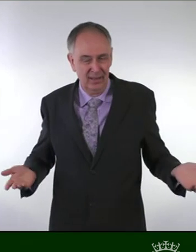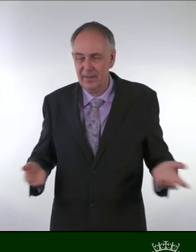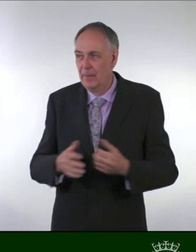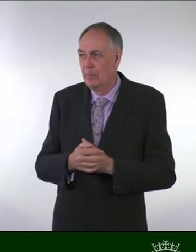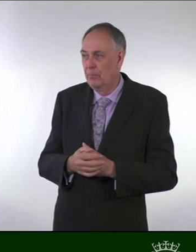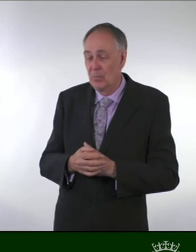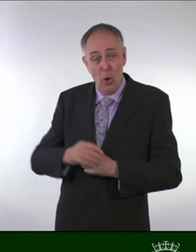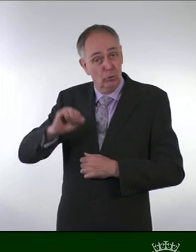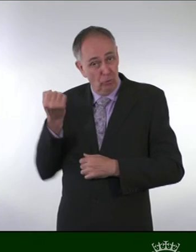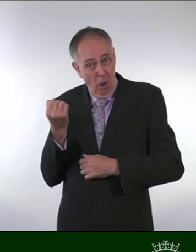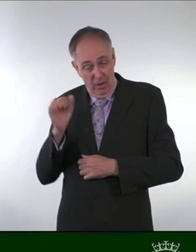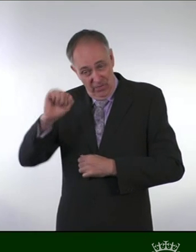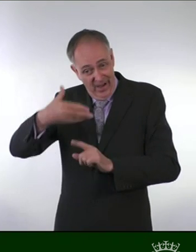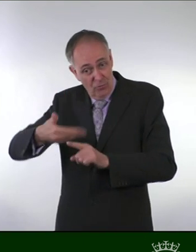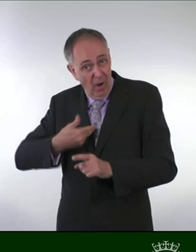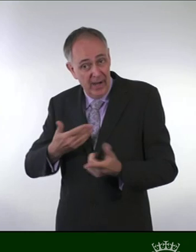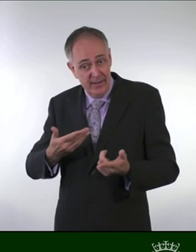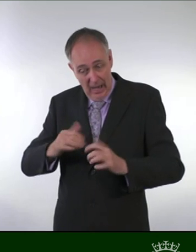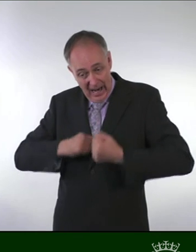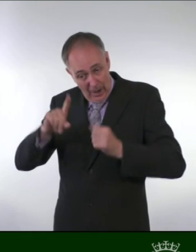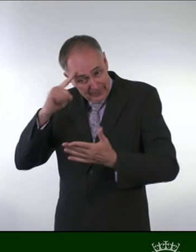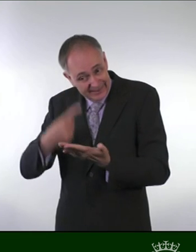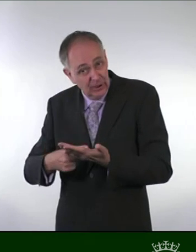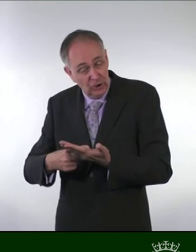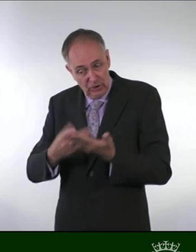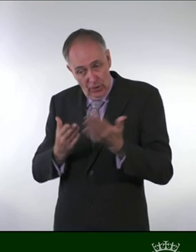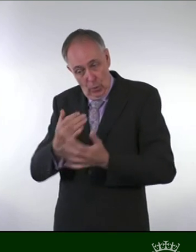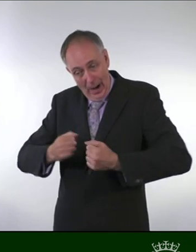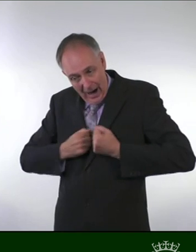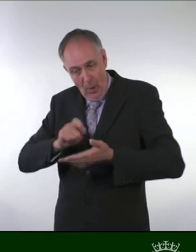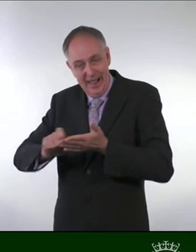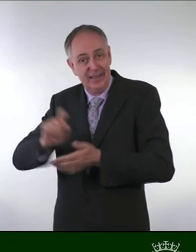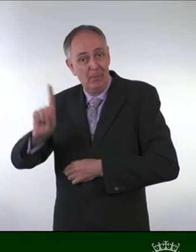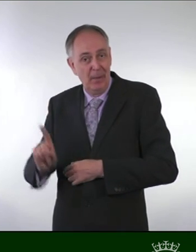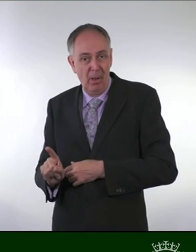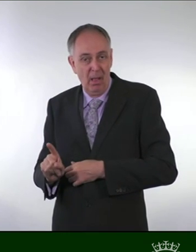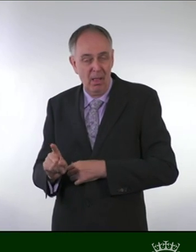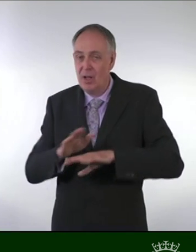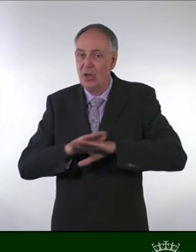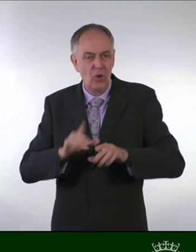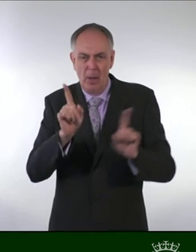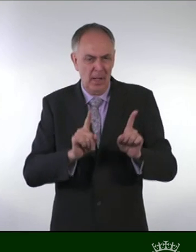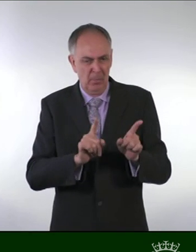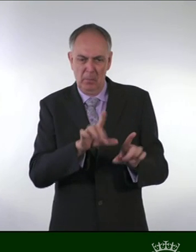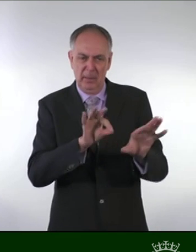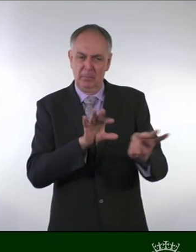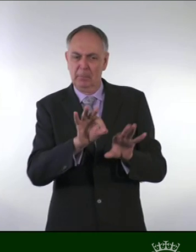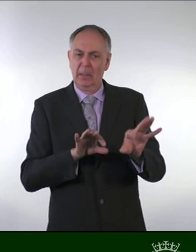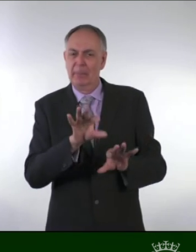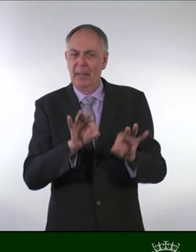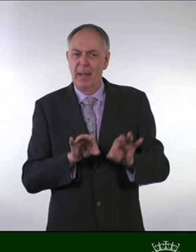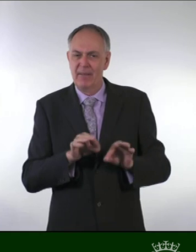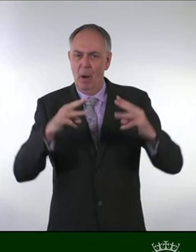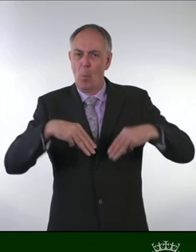Scotland has the right to have our decisions made by those we elect, not by bureaucrats appointed by Westminster.